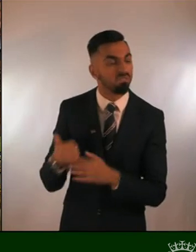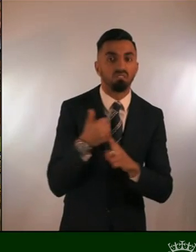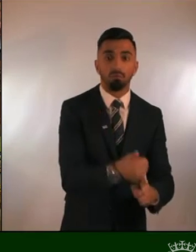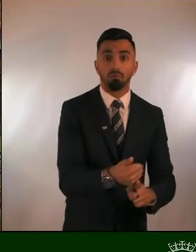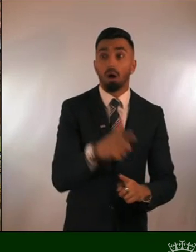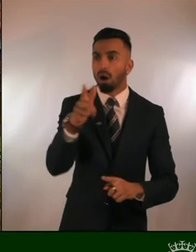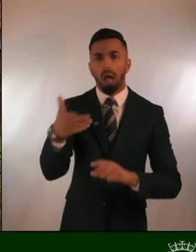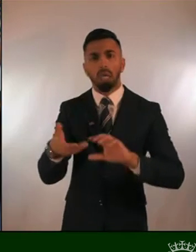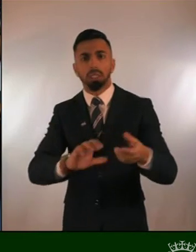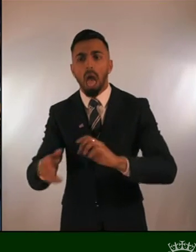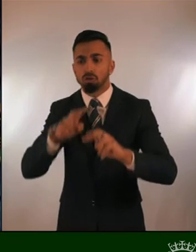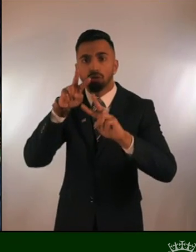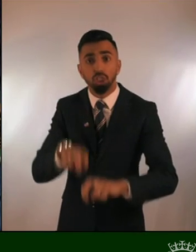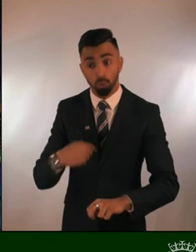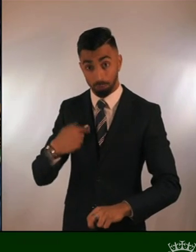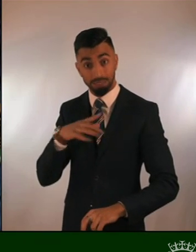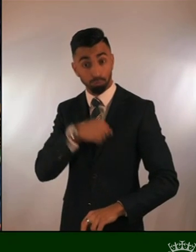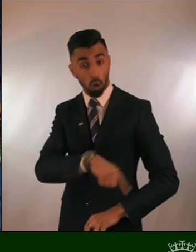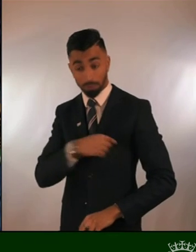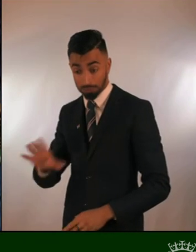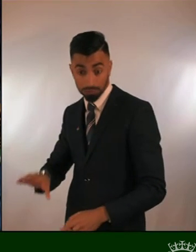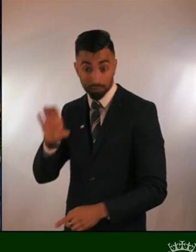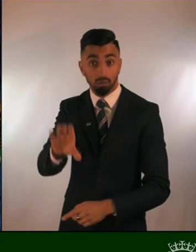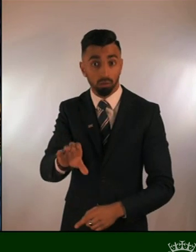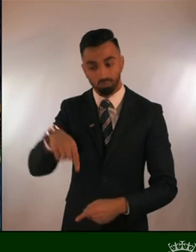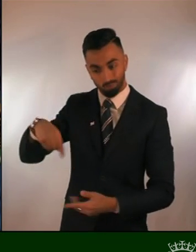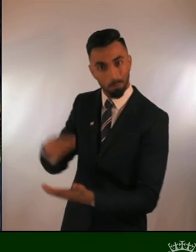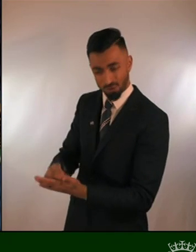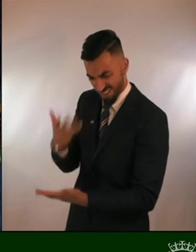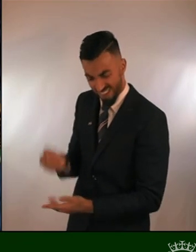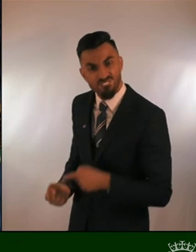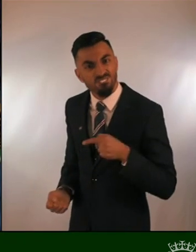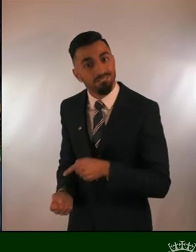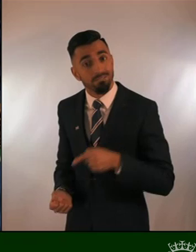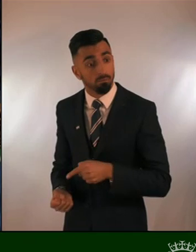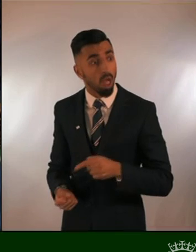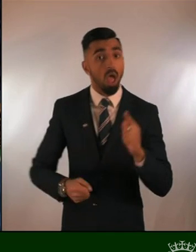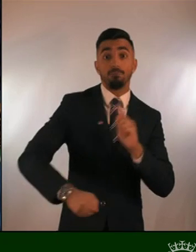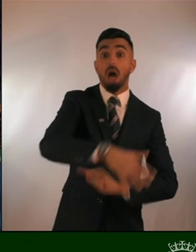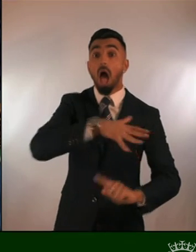This Budget gets it done. We promised to deliver green growth and protect our environment.